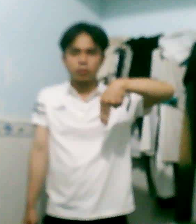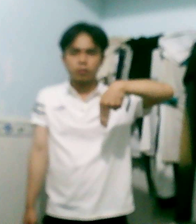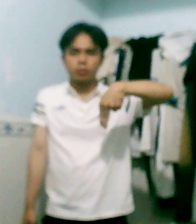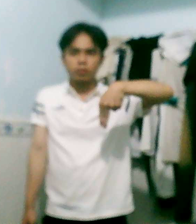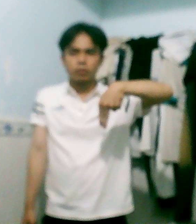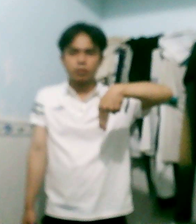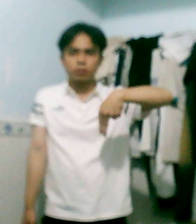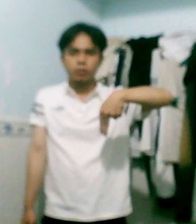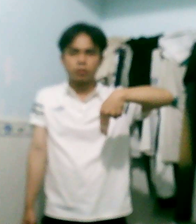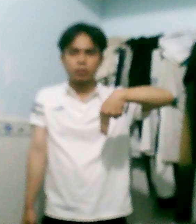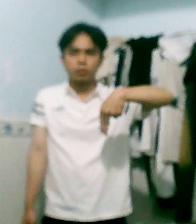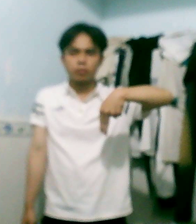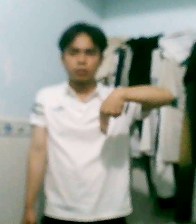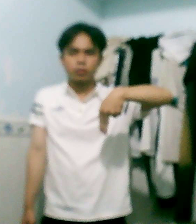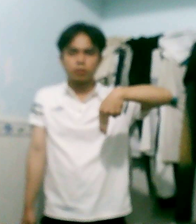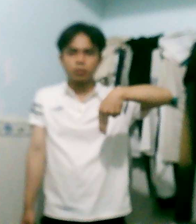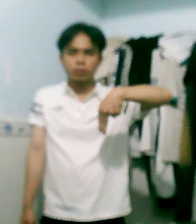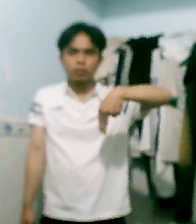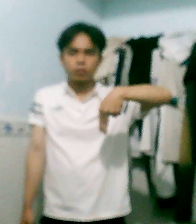n